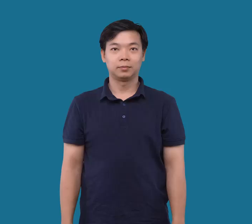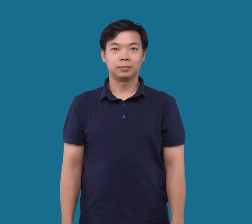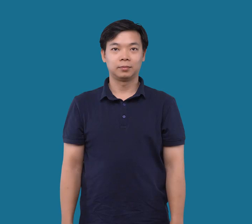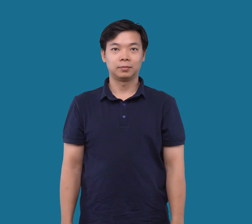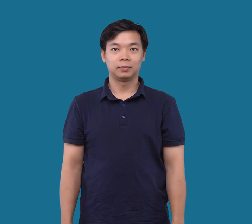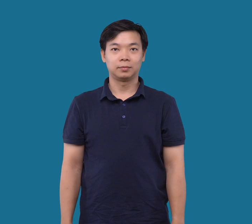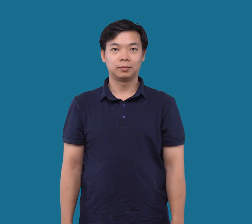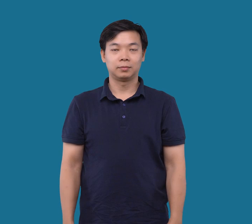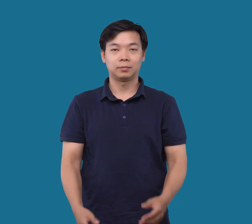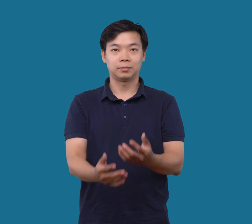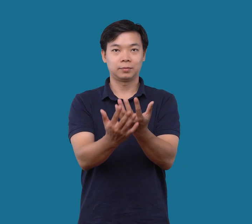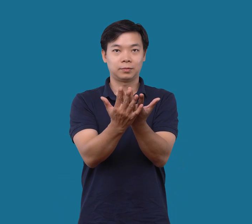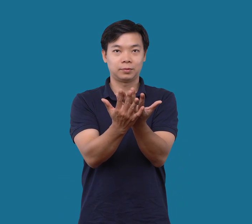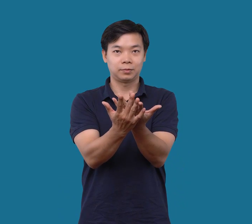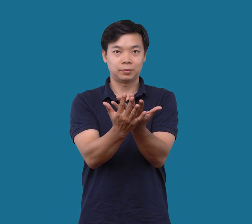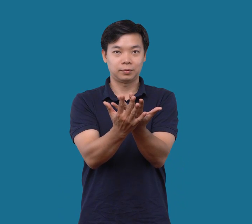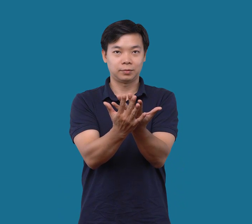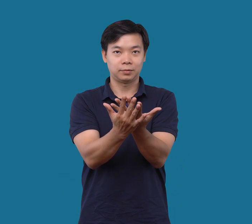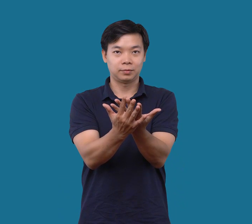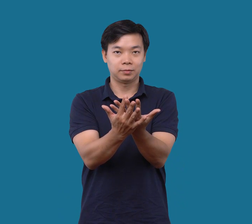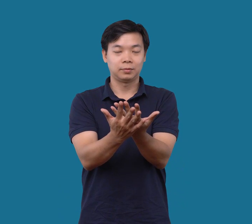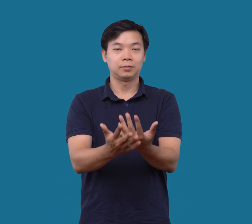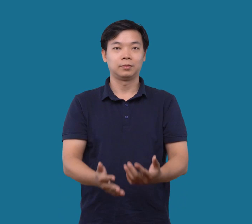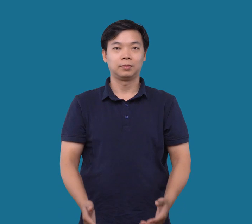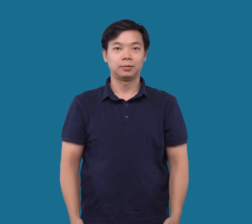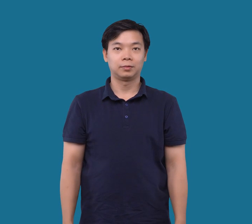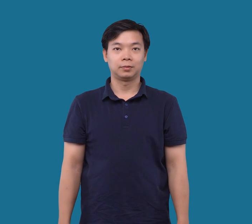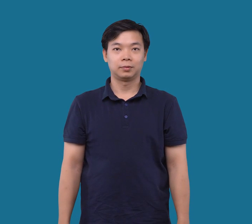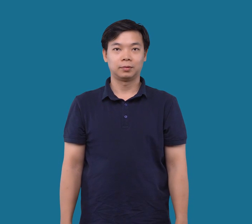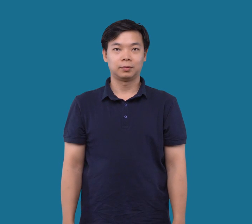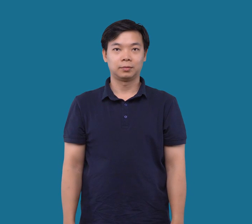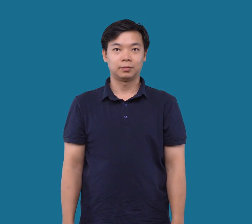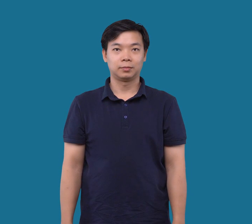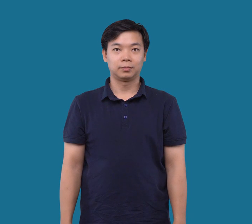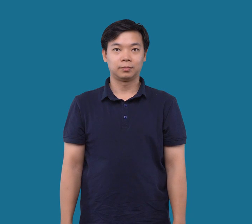hoa cúc